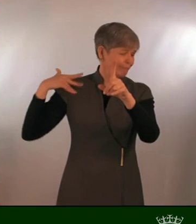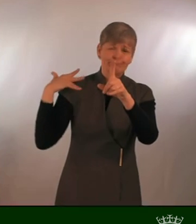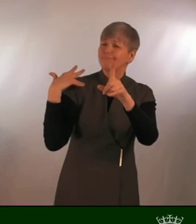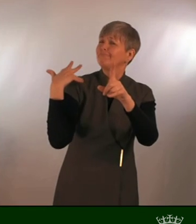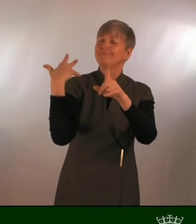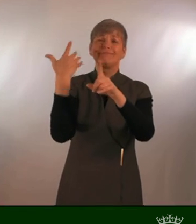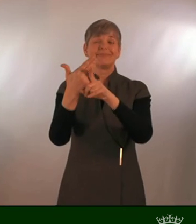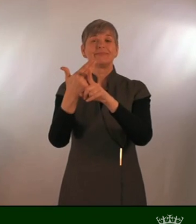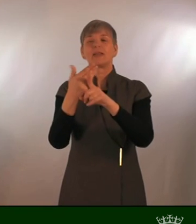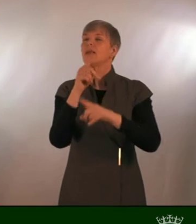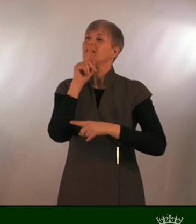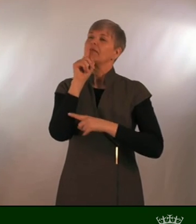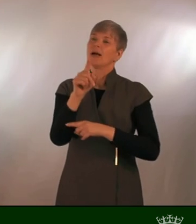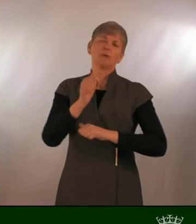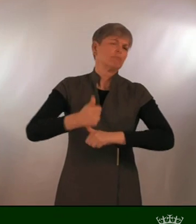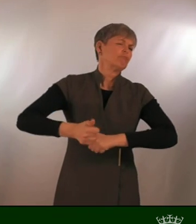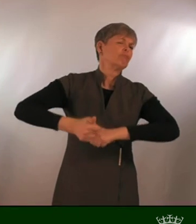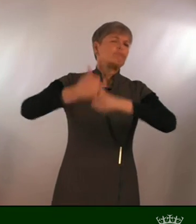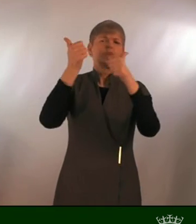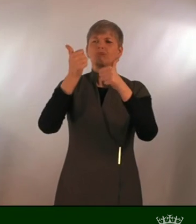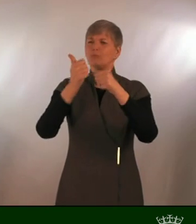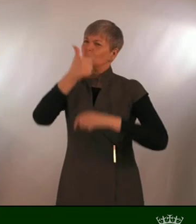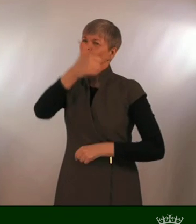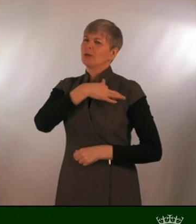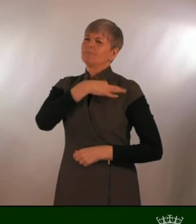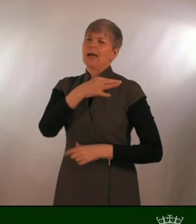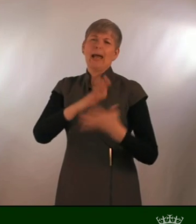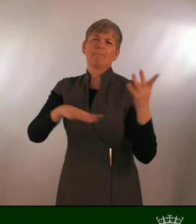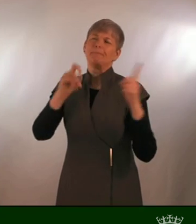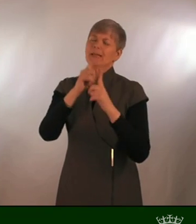It could not have a more doughty or valiant advocate.